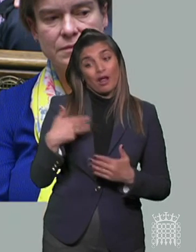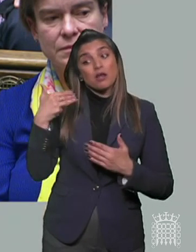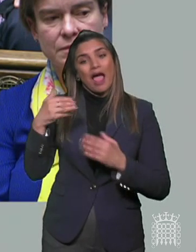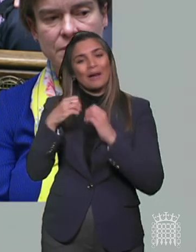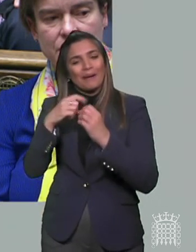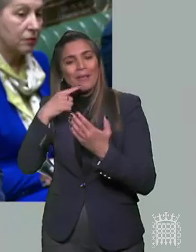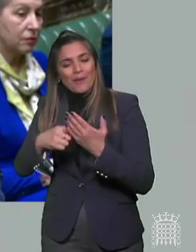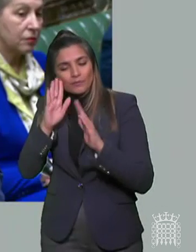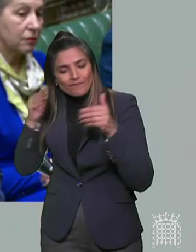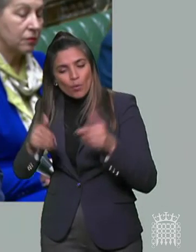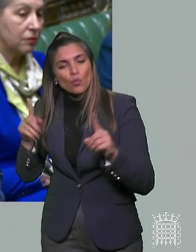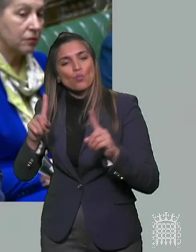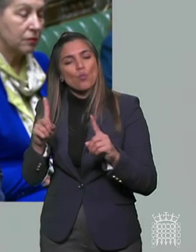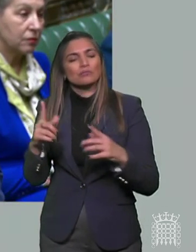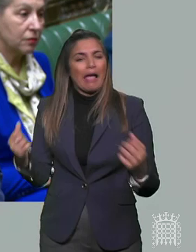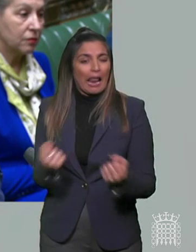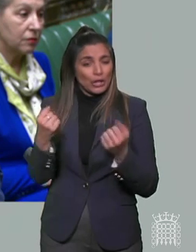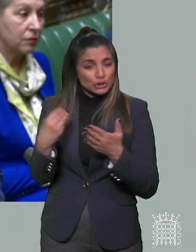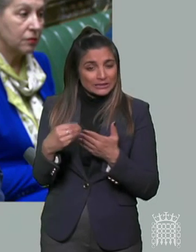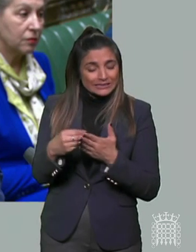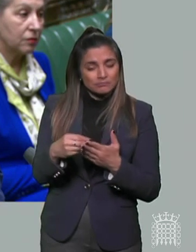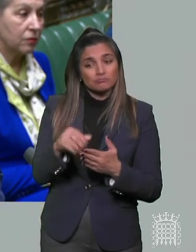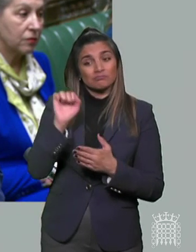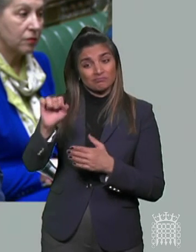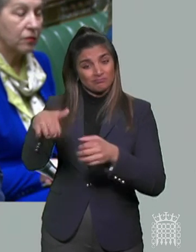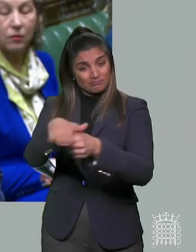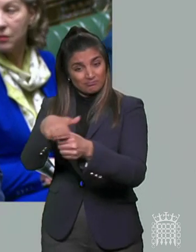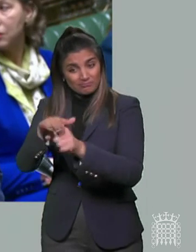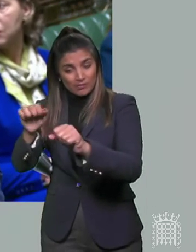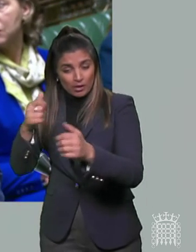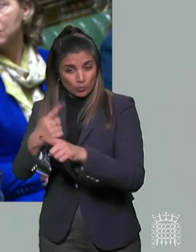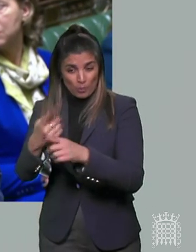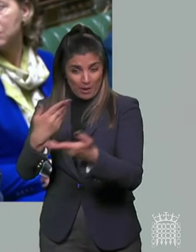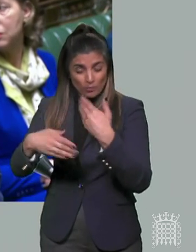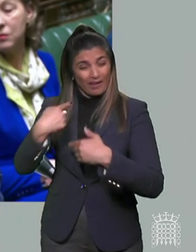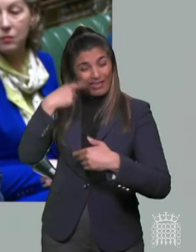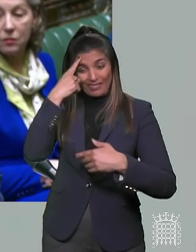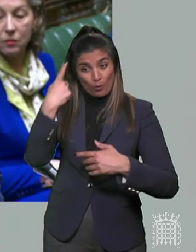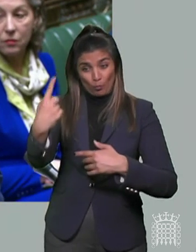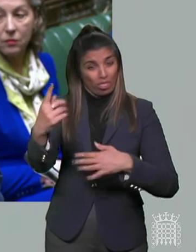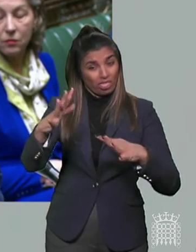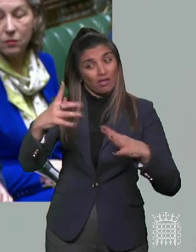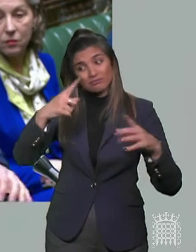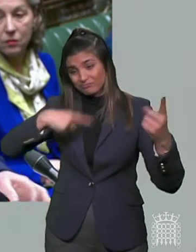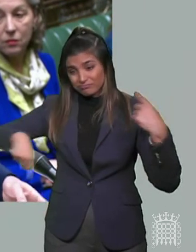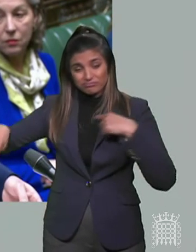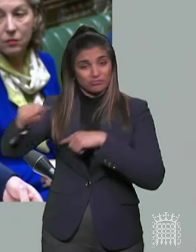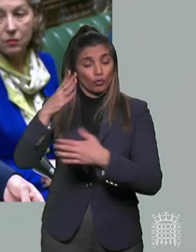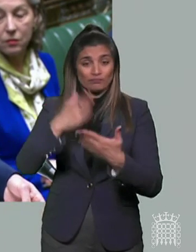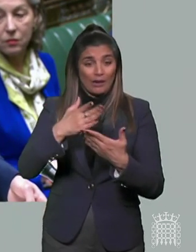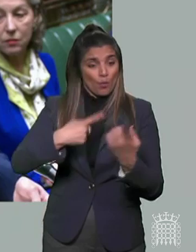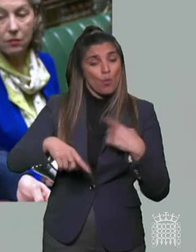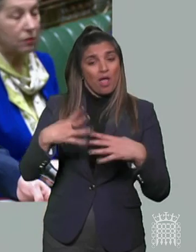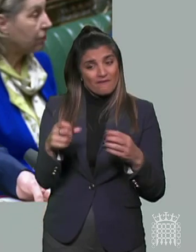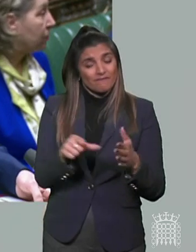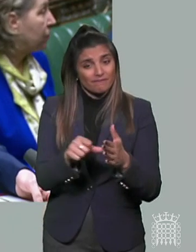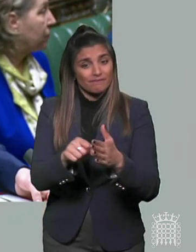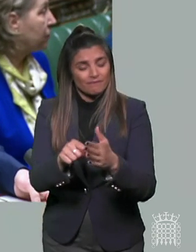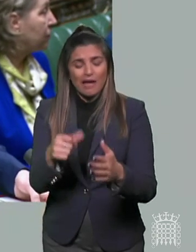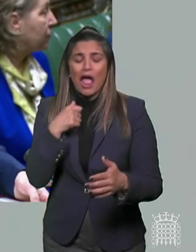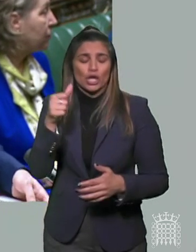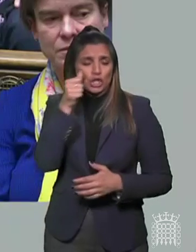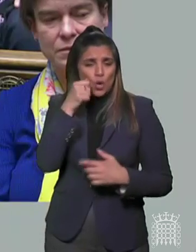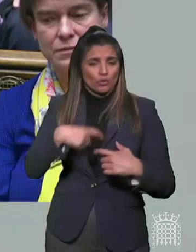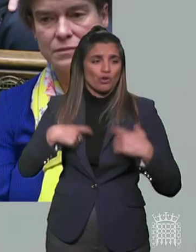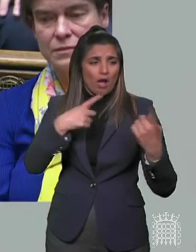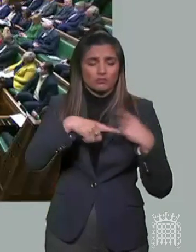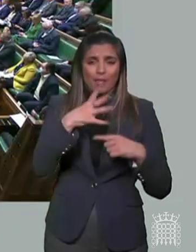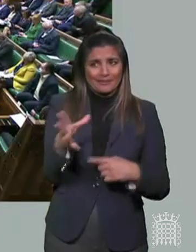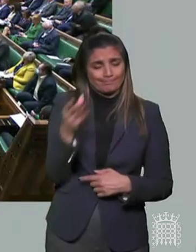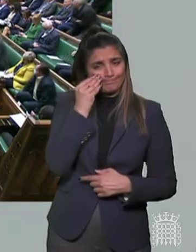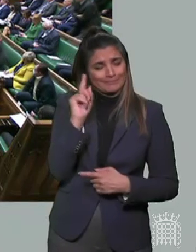His comments on the issues for his constituents, and for constituents across the country, are very well made, and I know the Chancellor will have heard his suggestions.